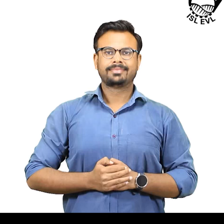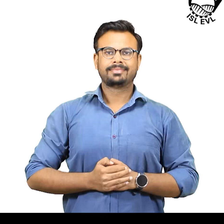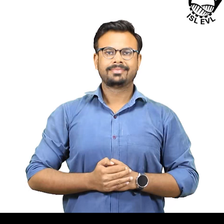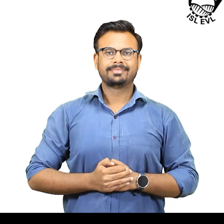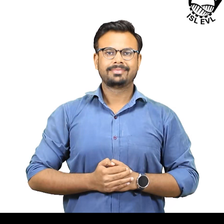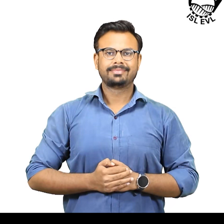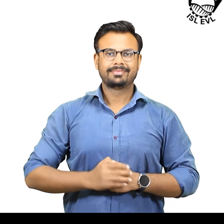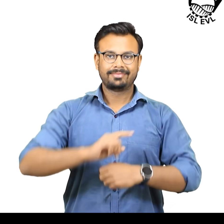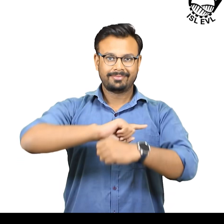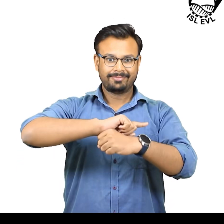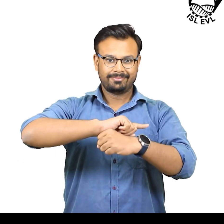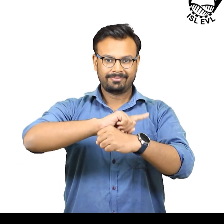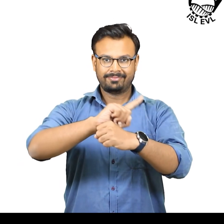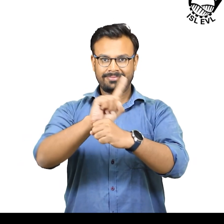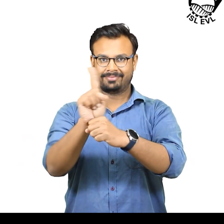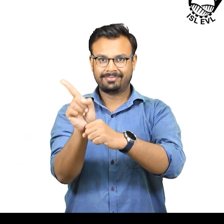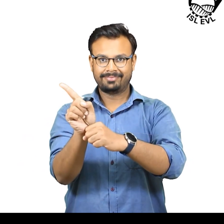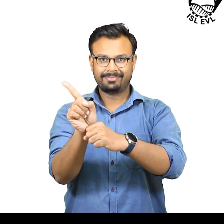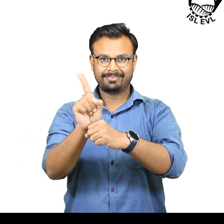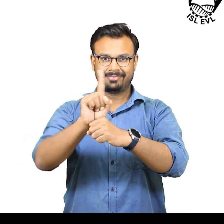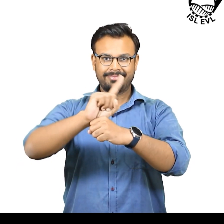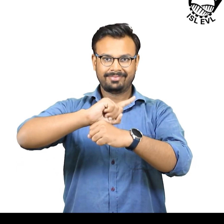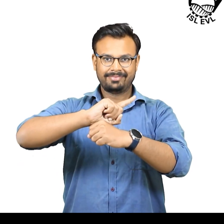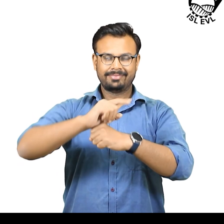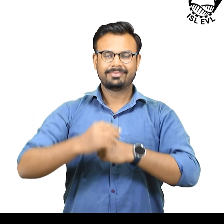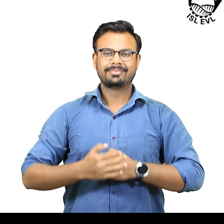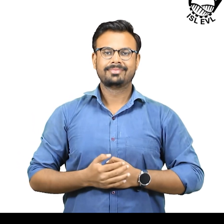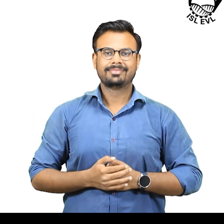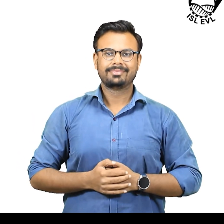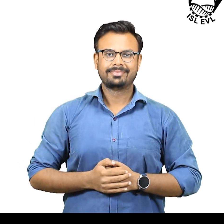Indicator